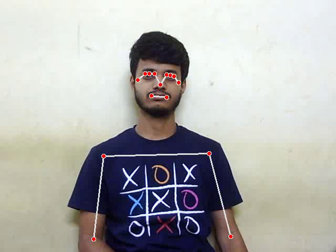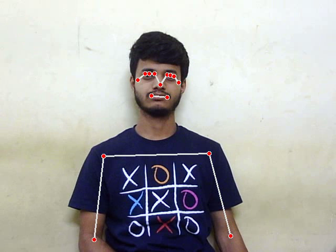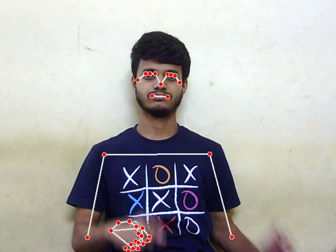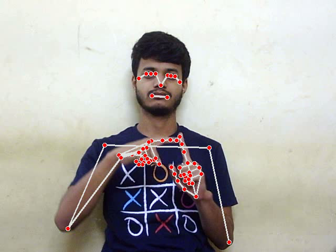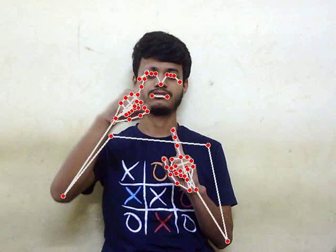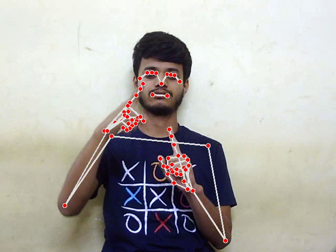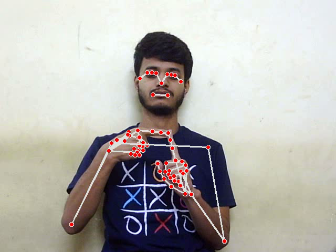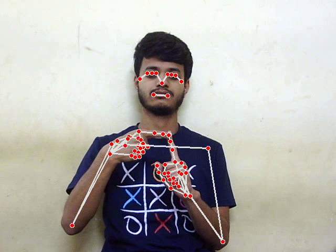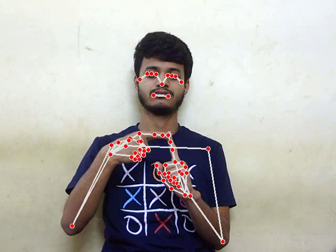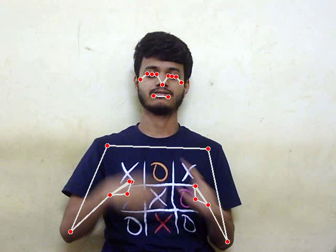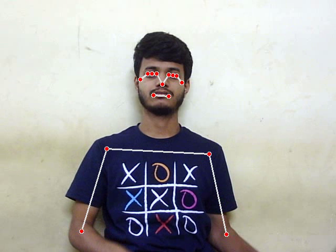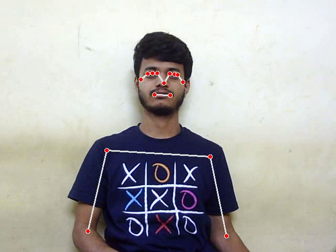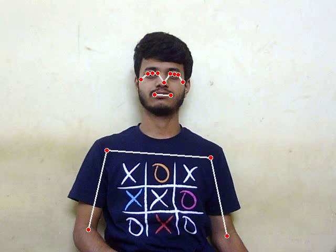when